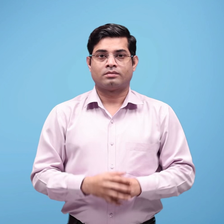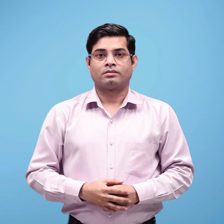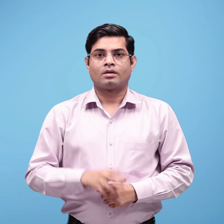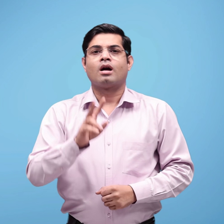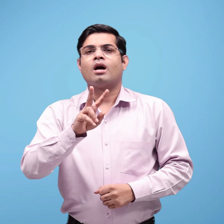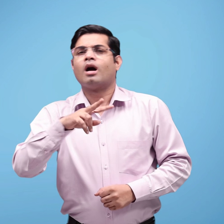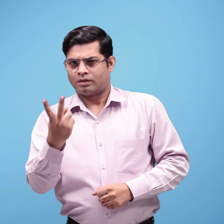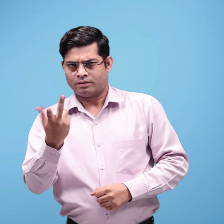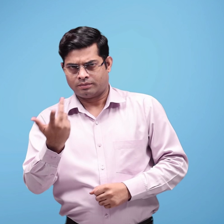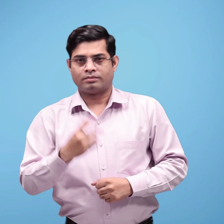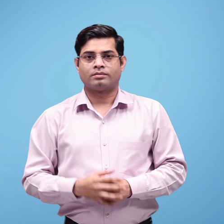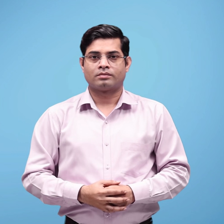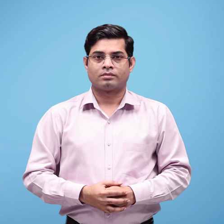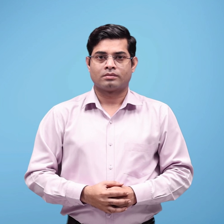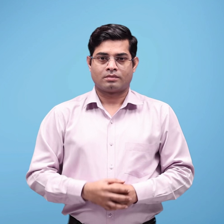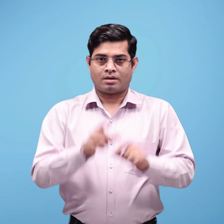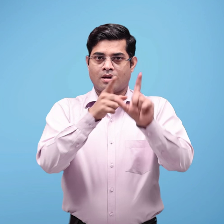Yadu jana, etc.